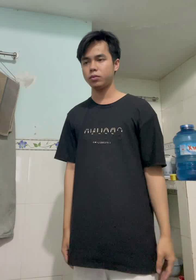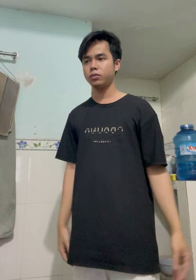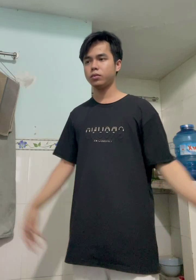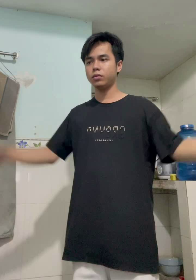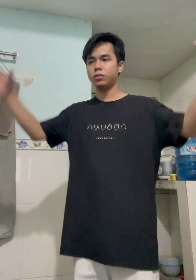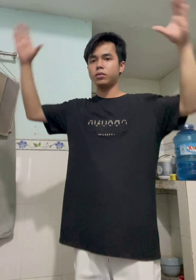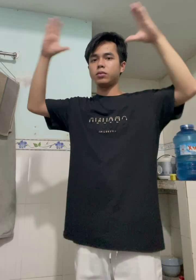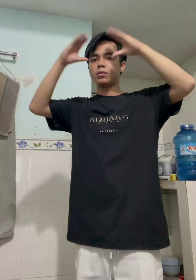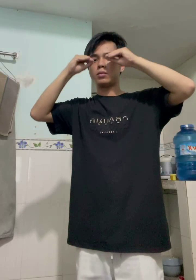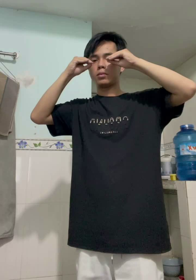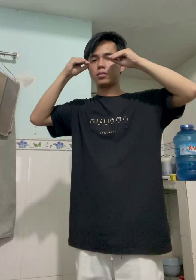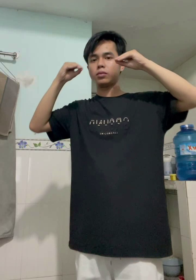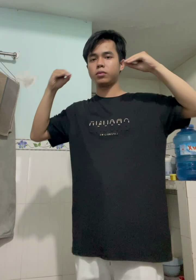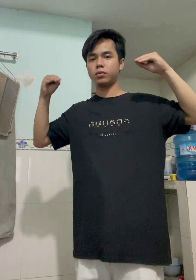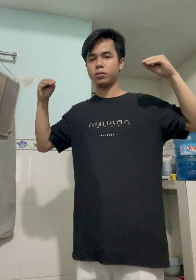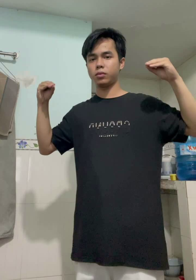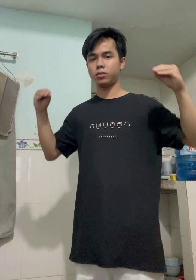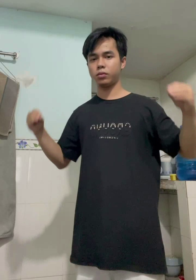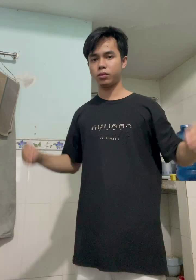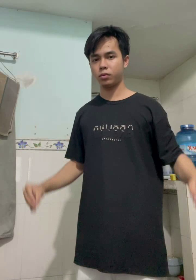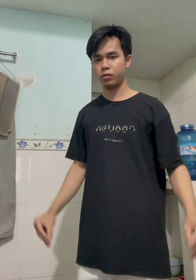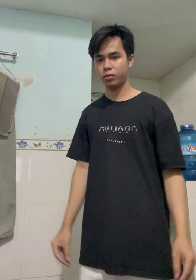buoi toi